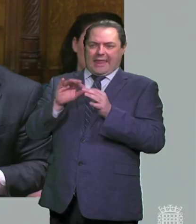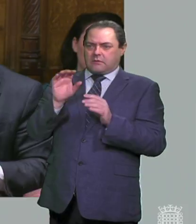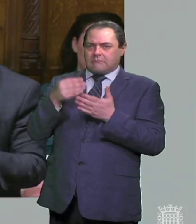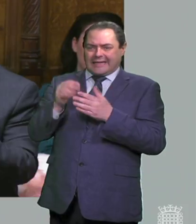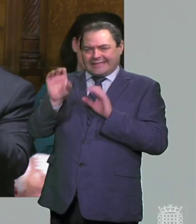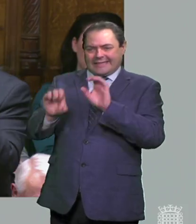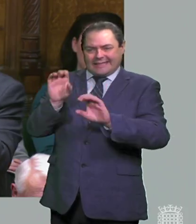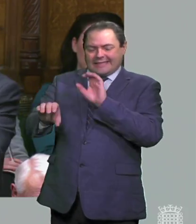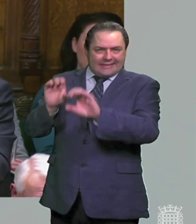thousands of jobs and attracting millions in inward investment.